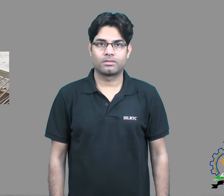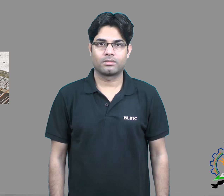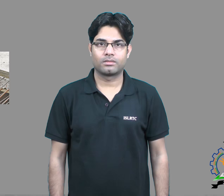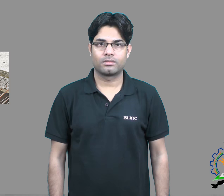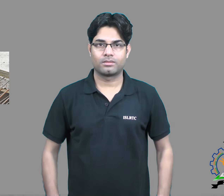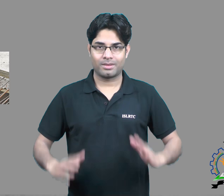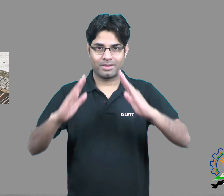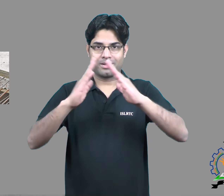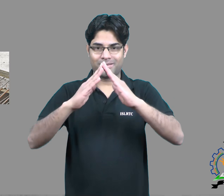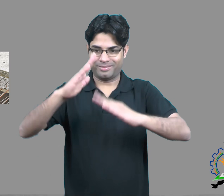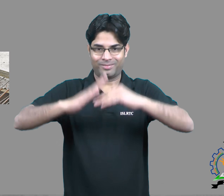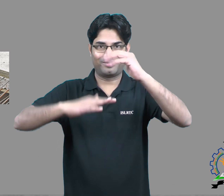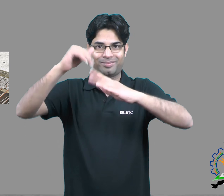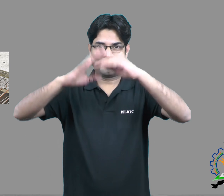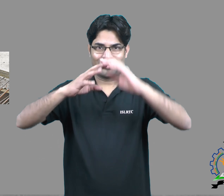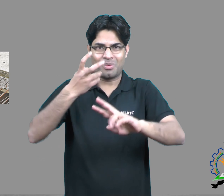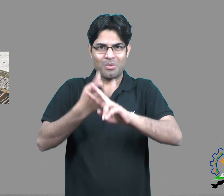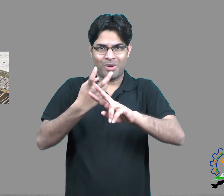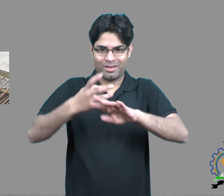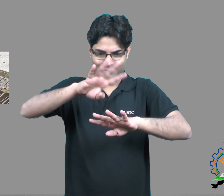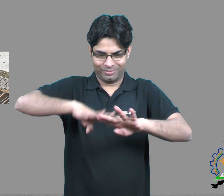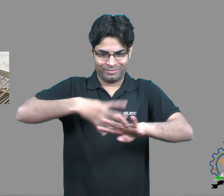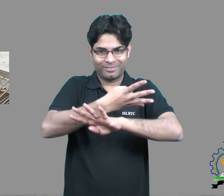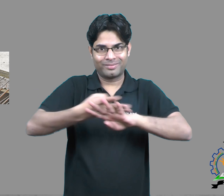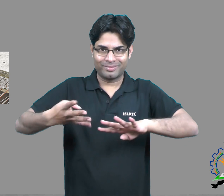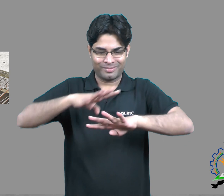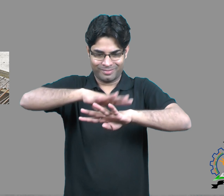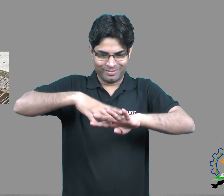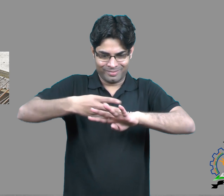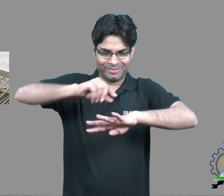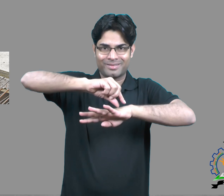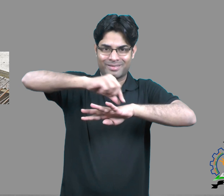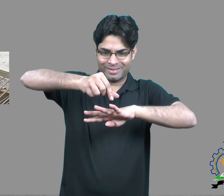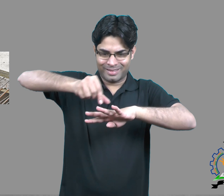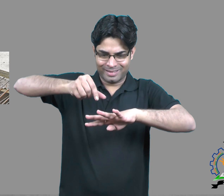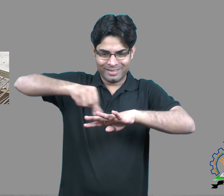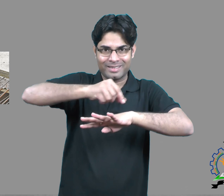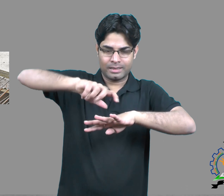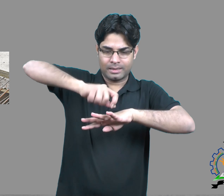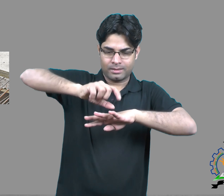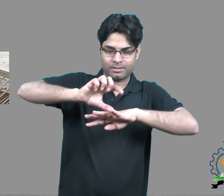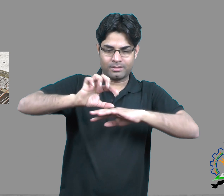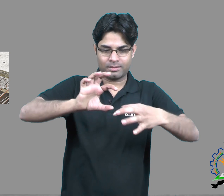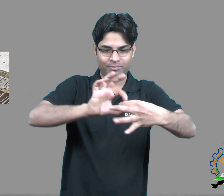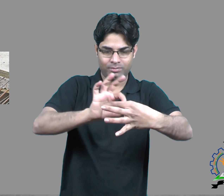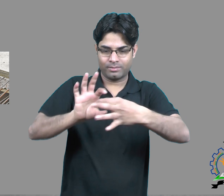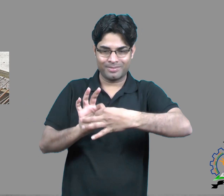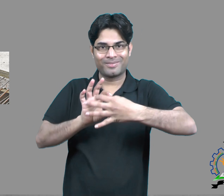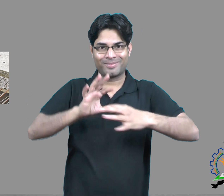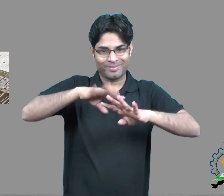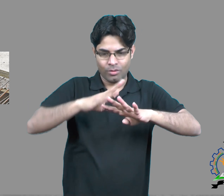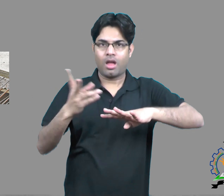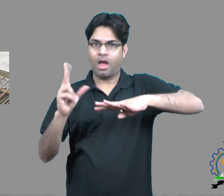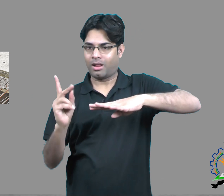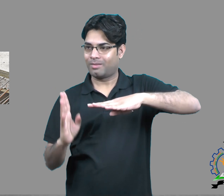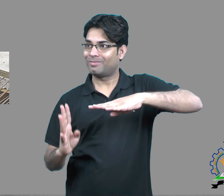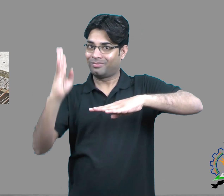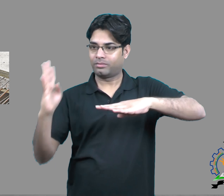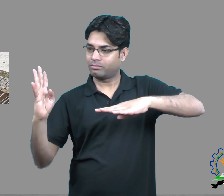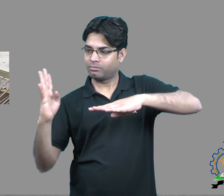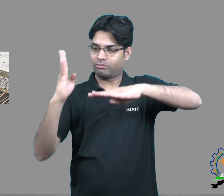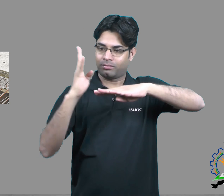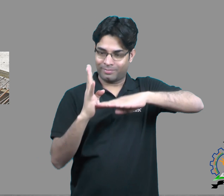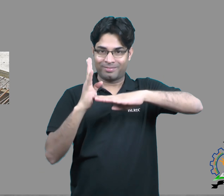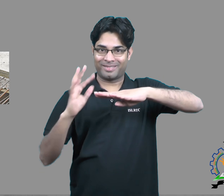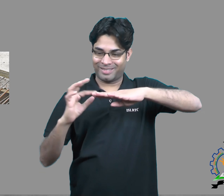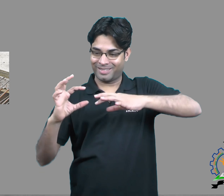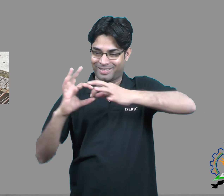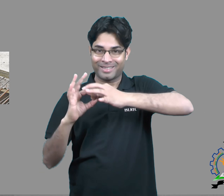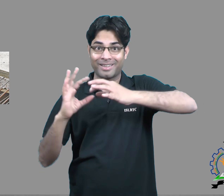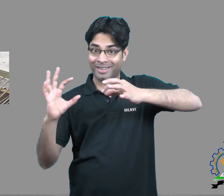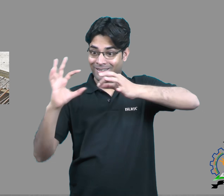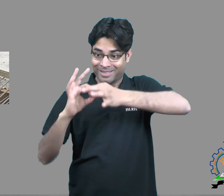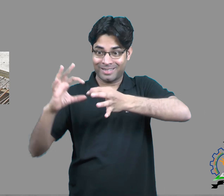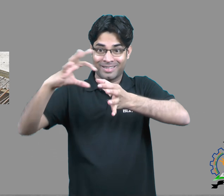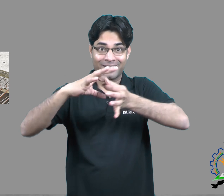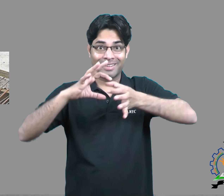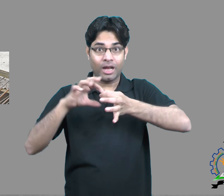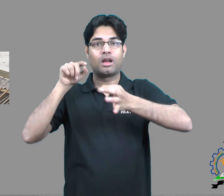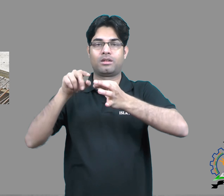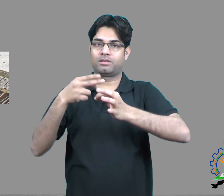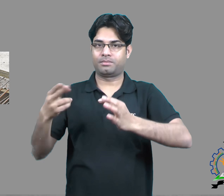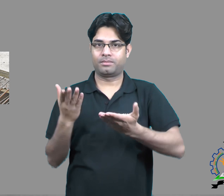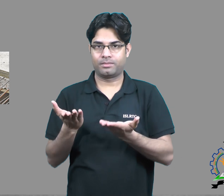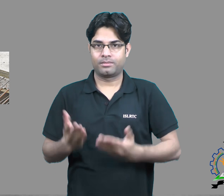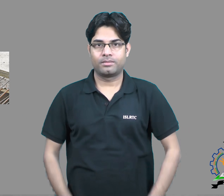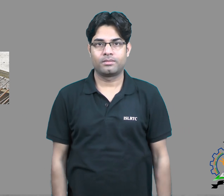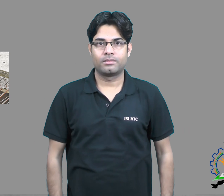Jointing